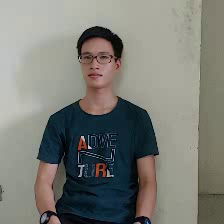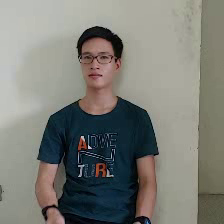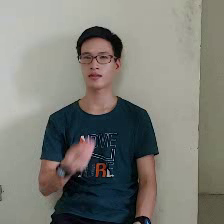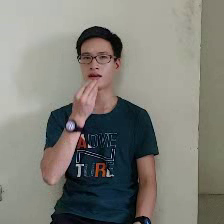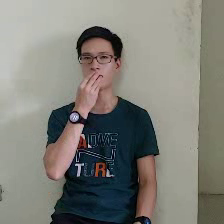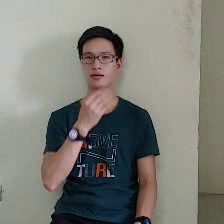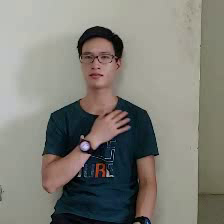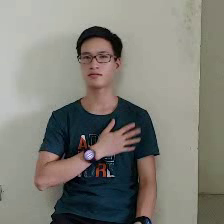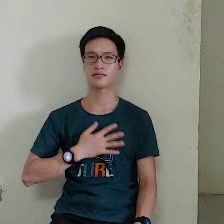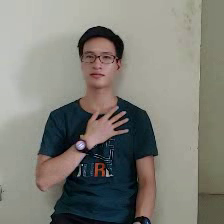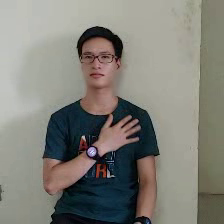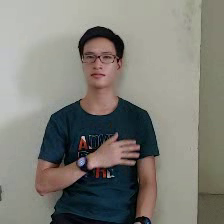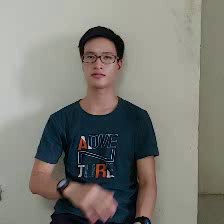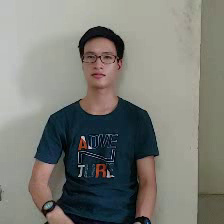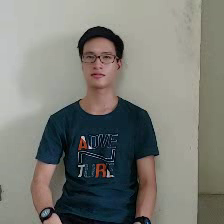Ăn mừng